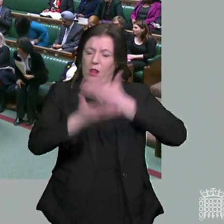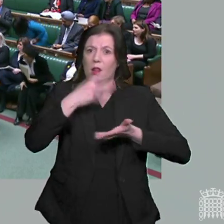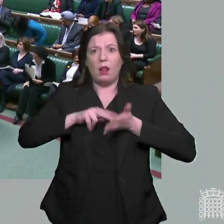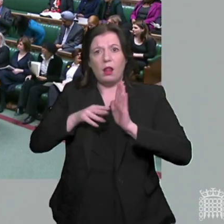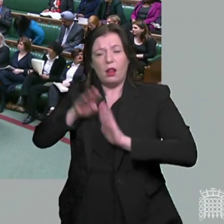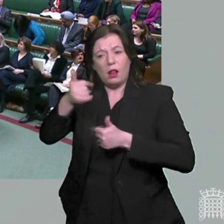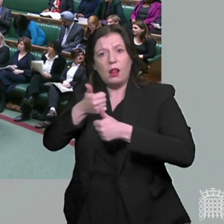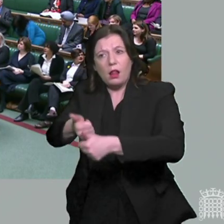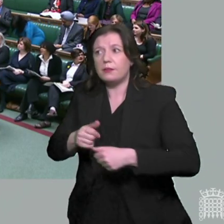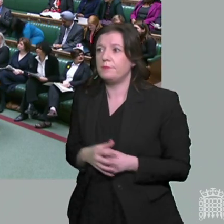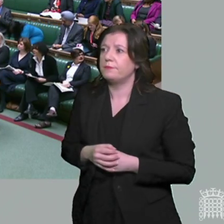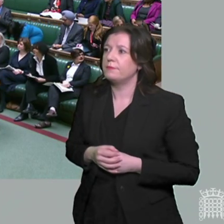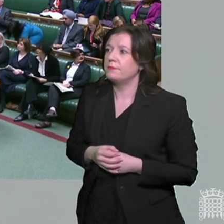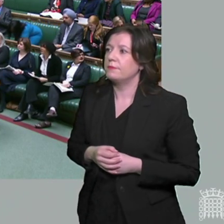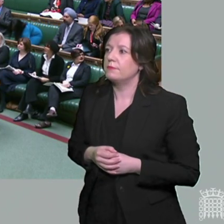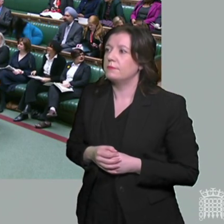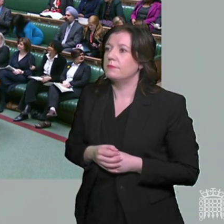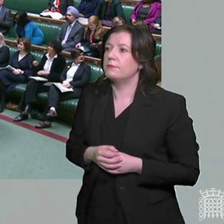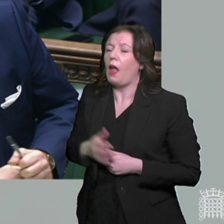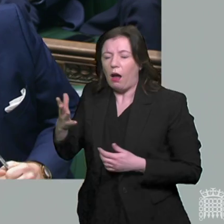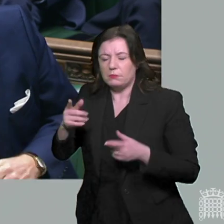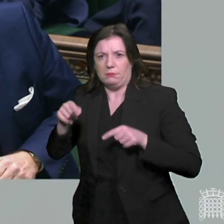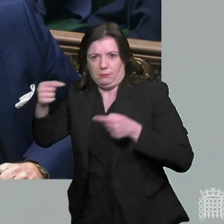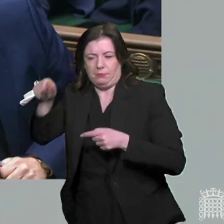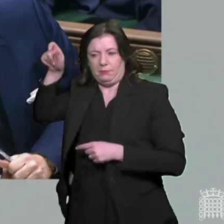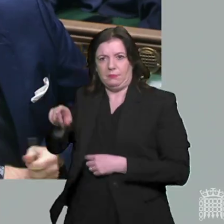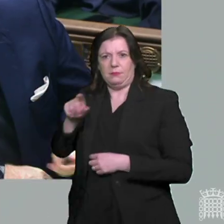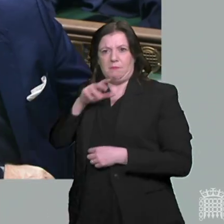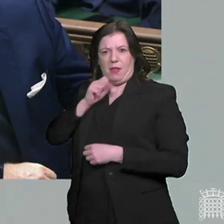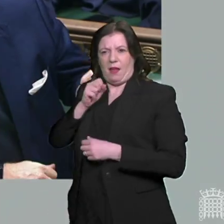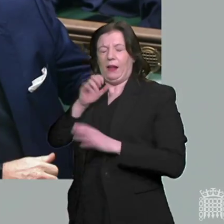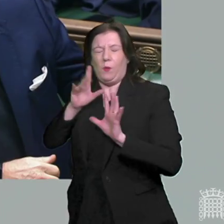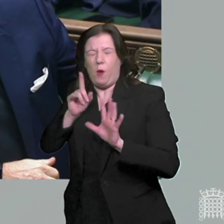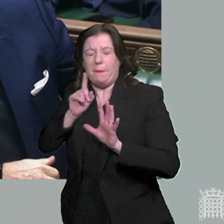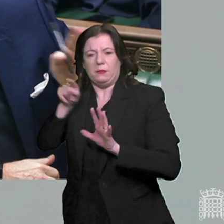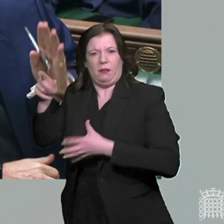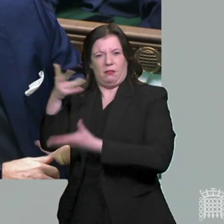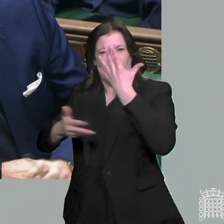It is a great shame that the shadow spokeswoman is so determined to talk the UK down.